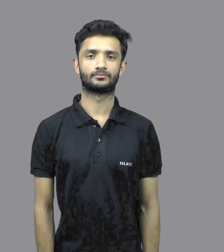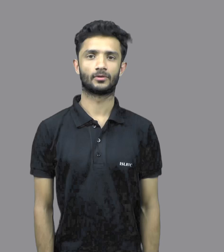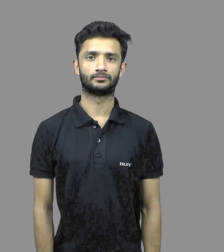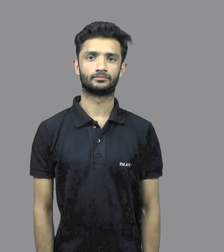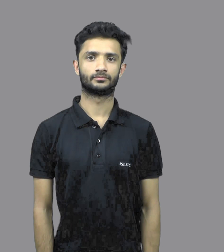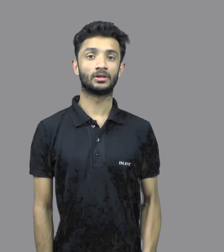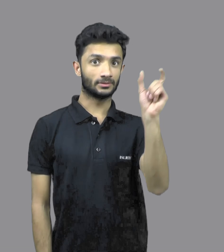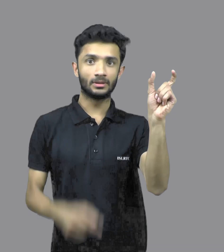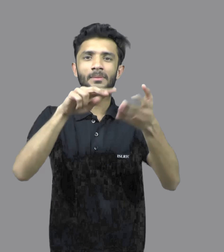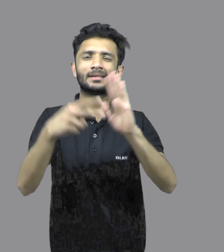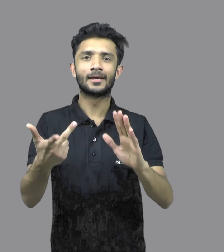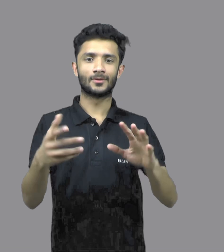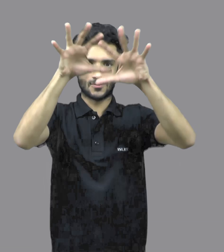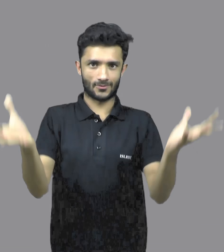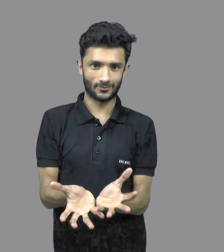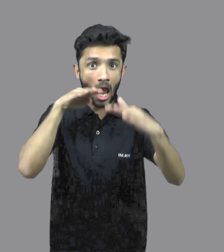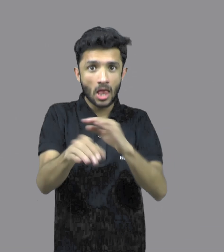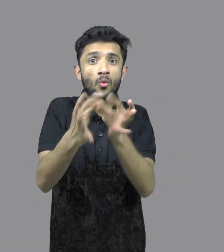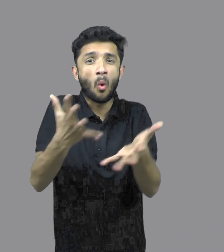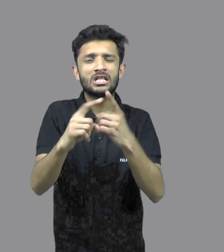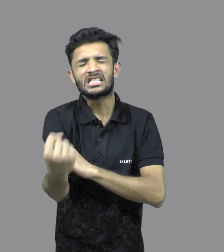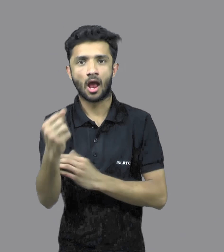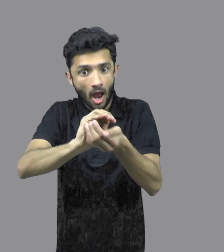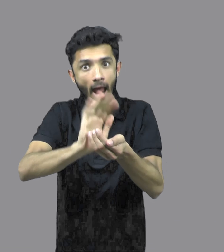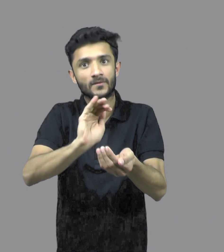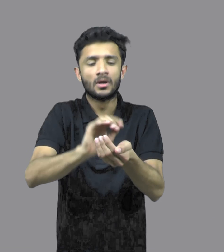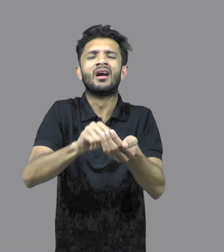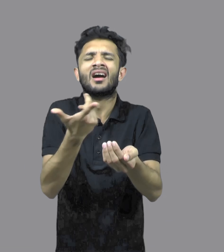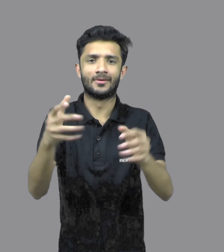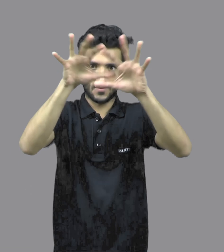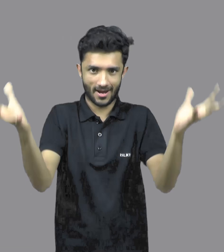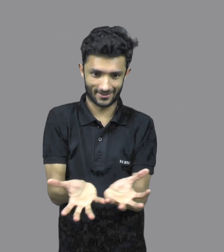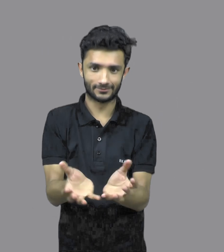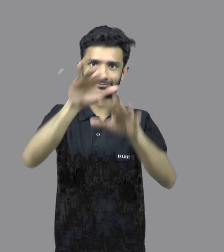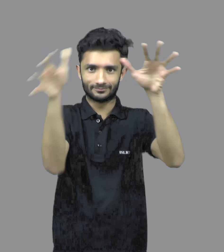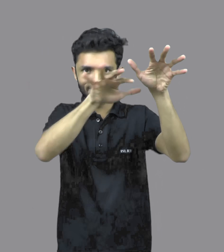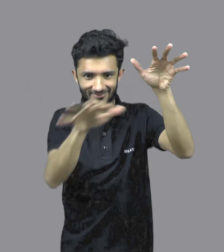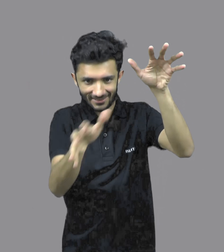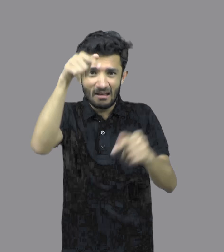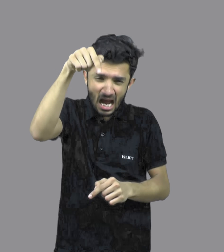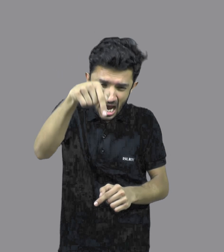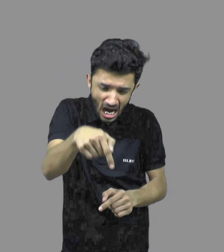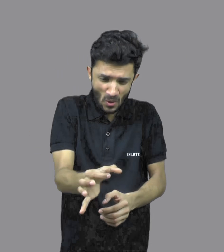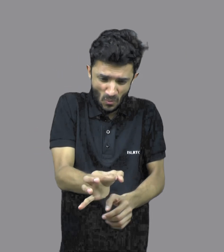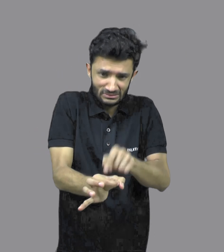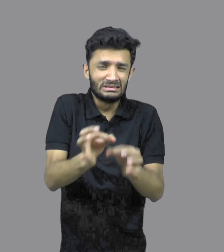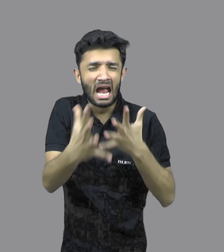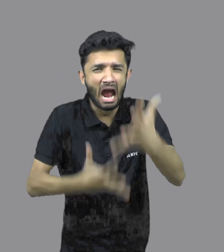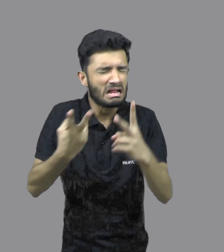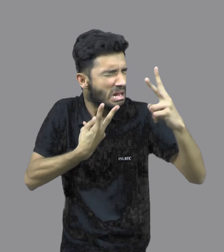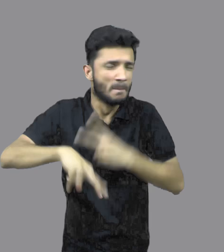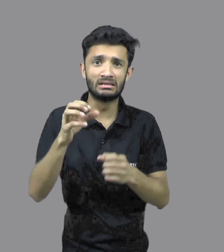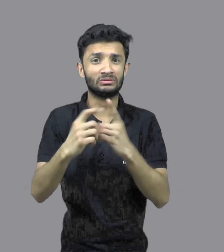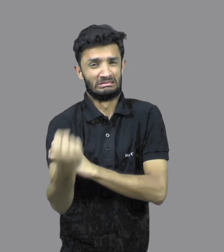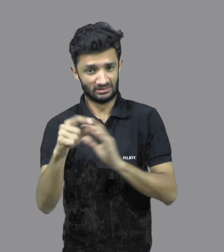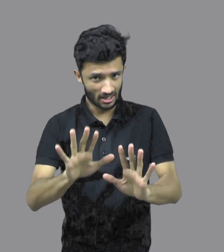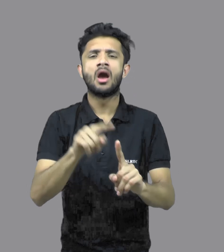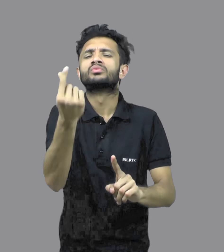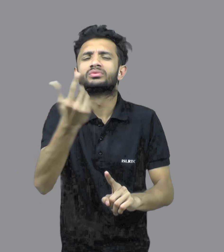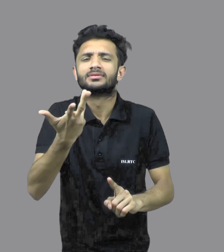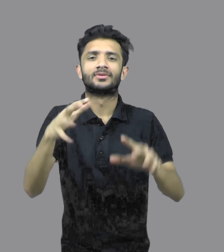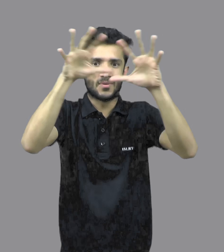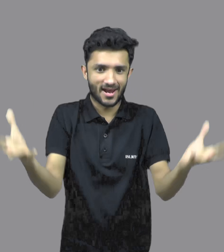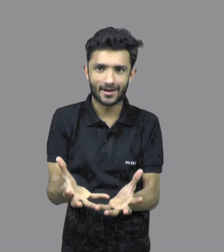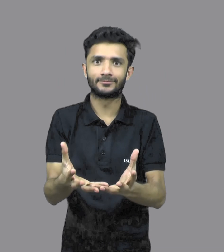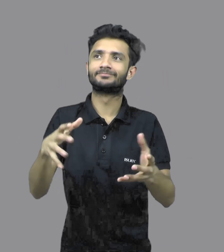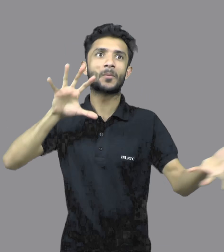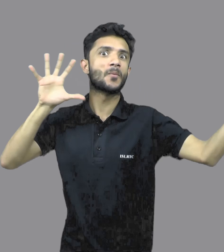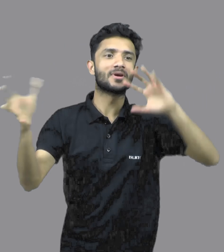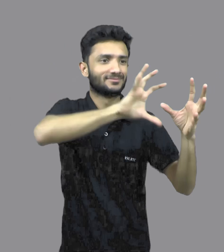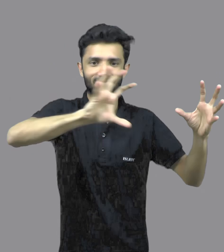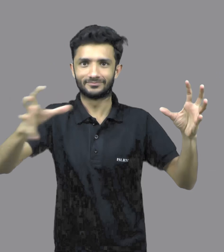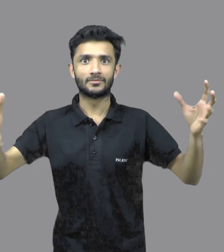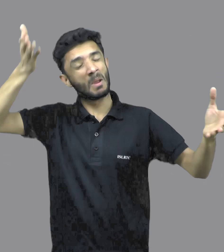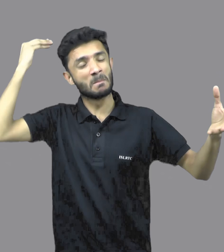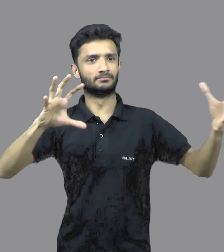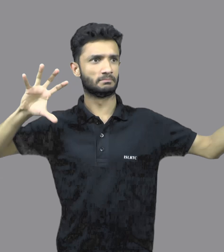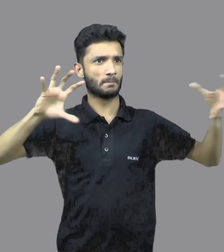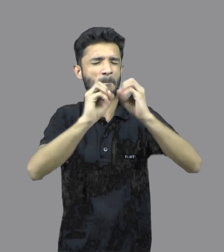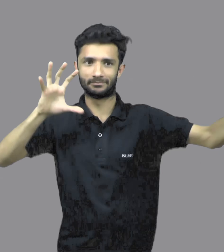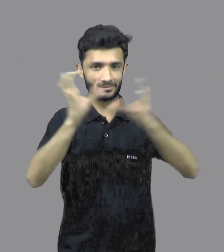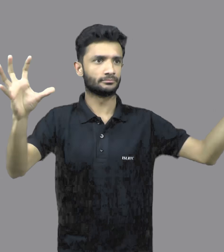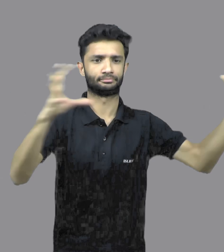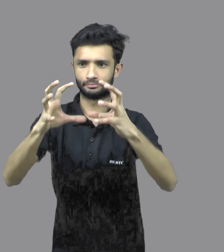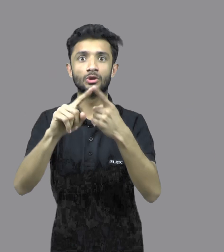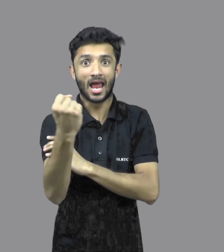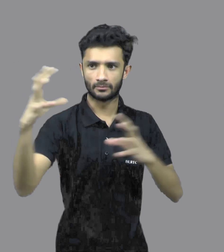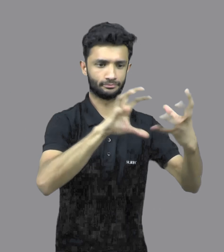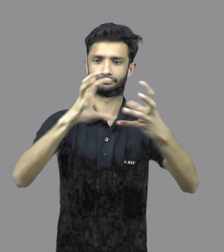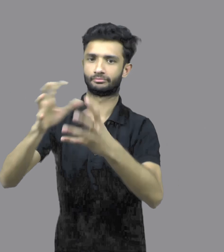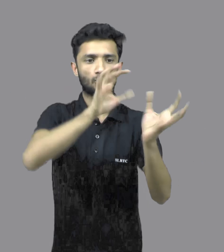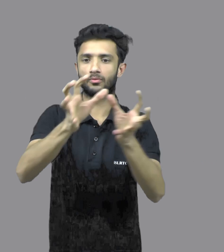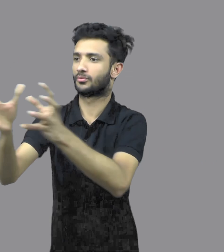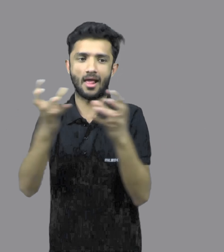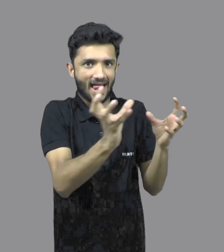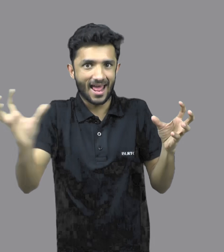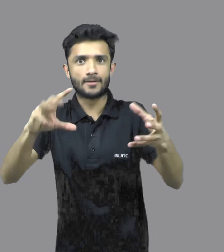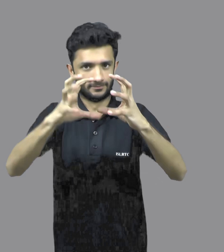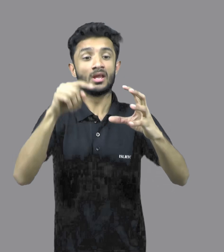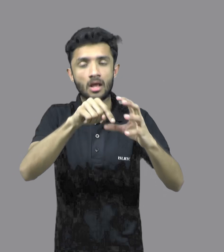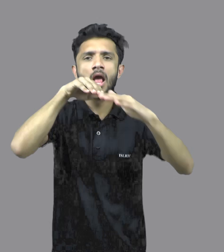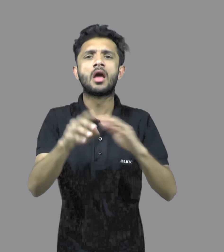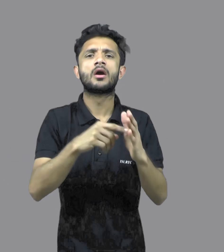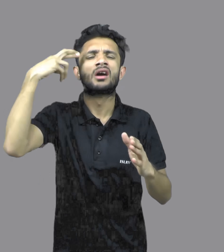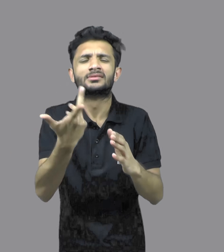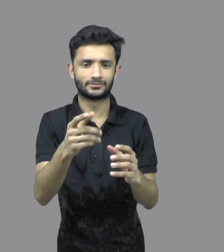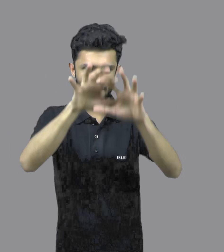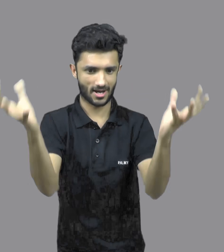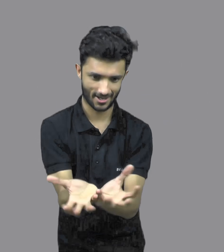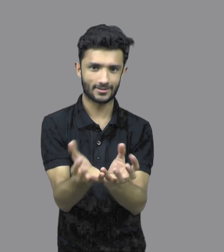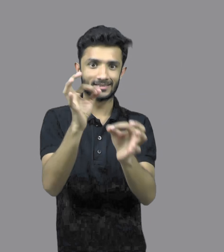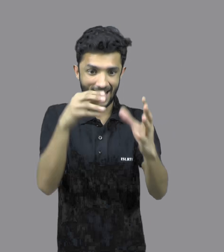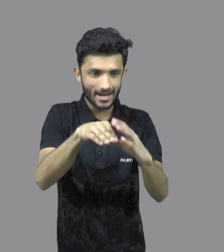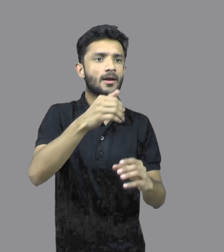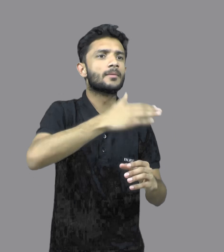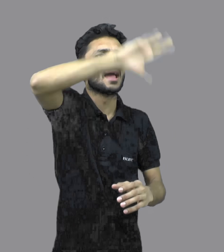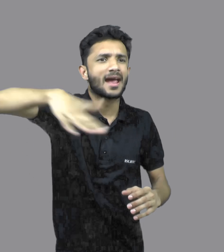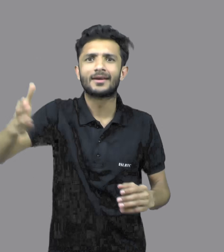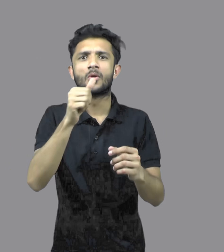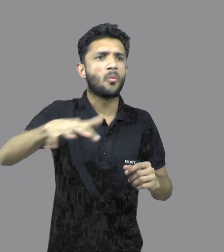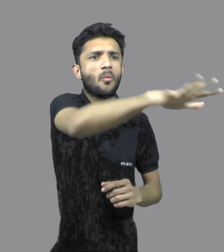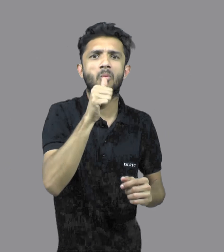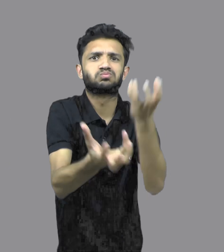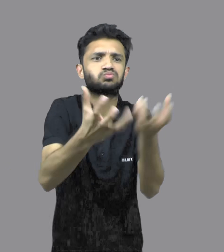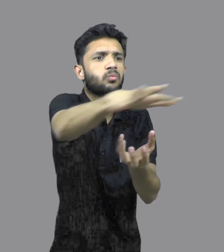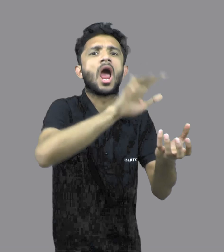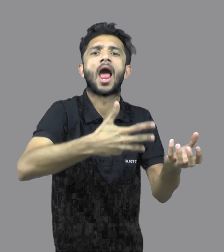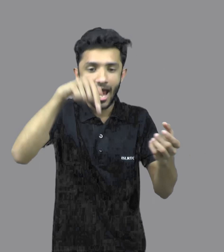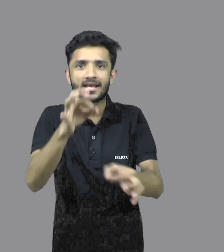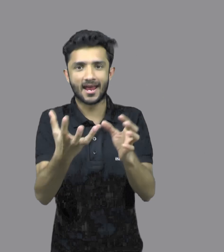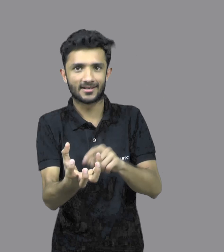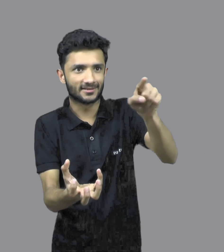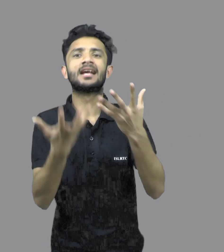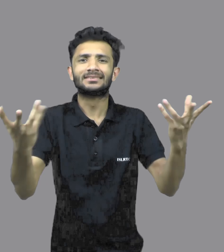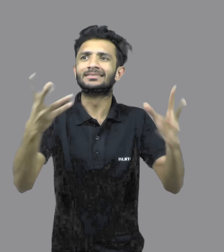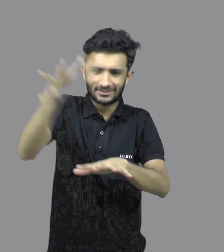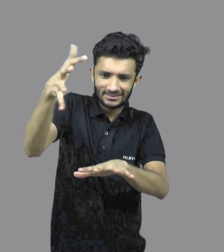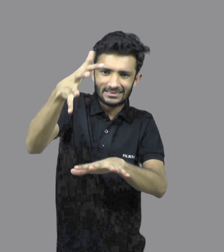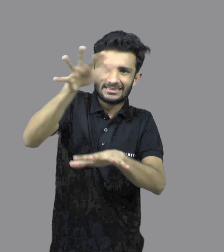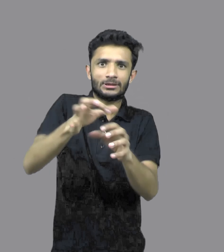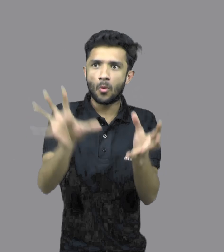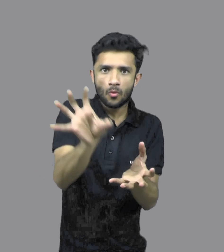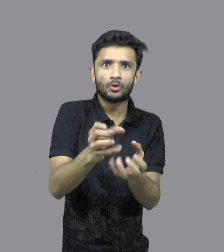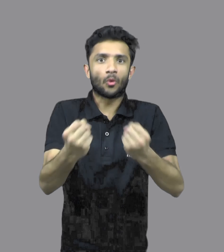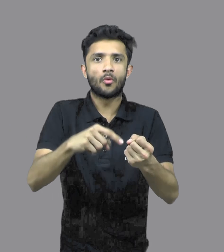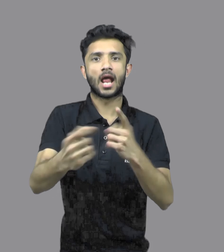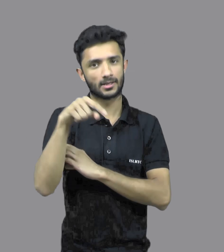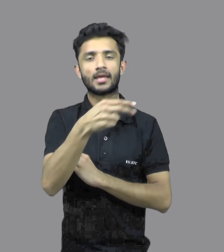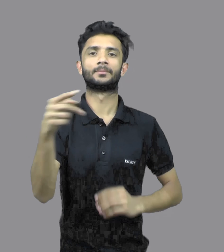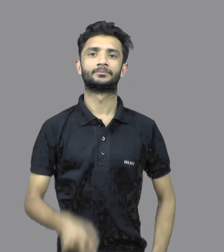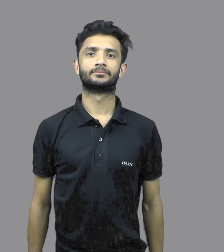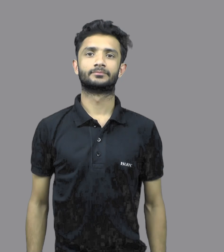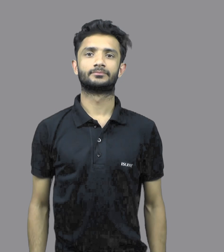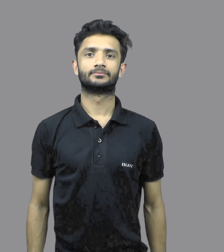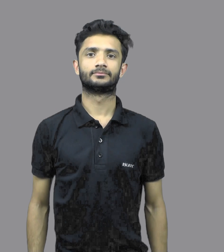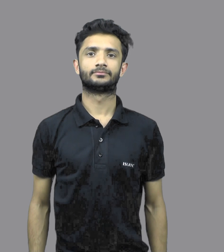Geothermal Energy